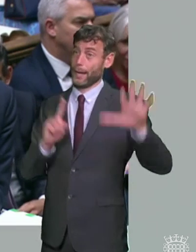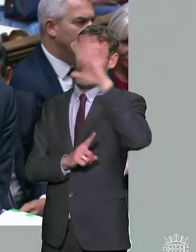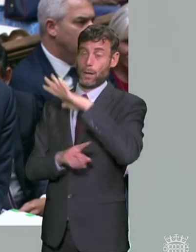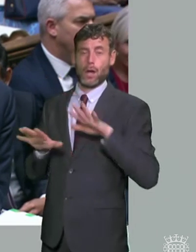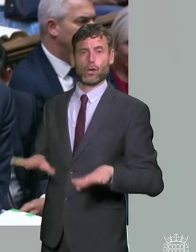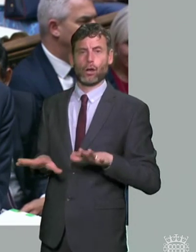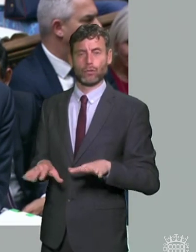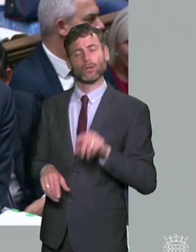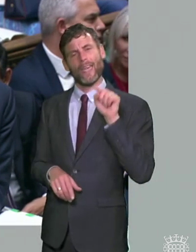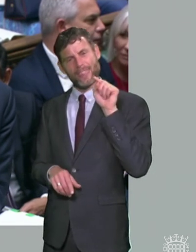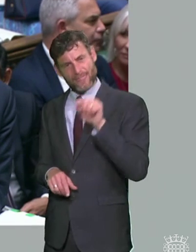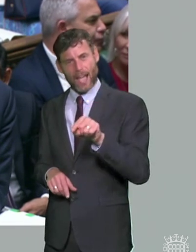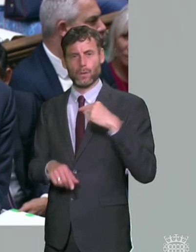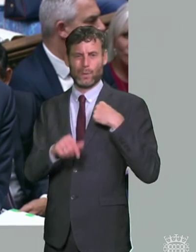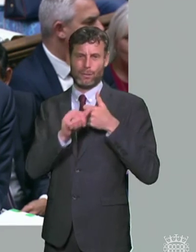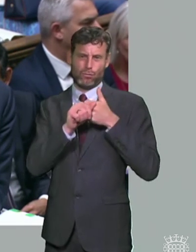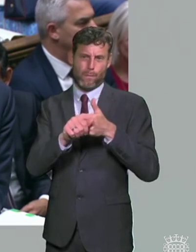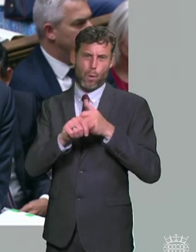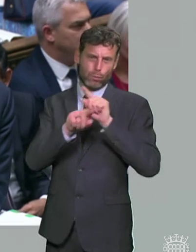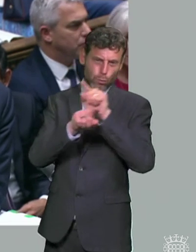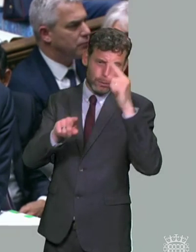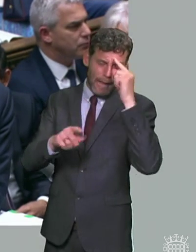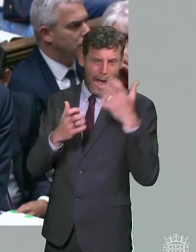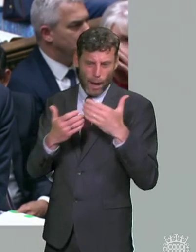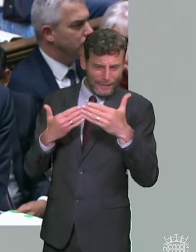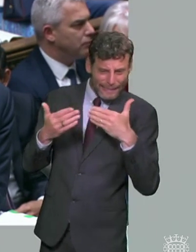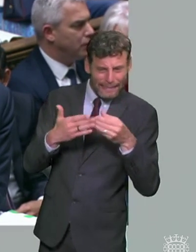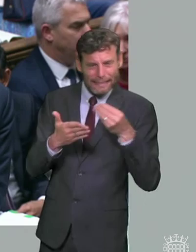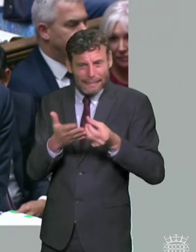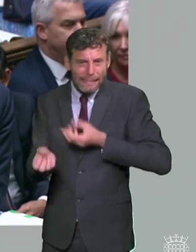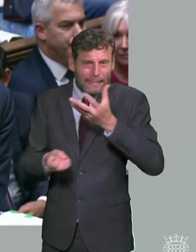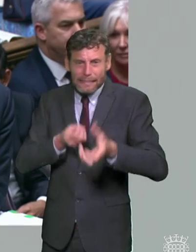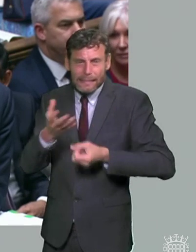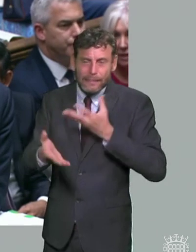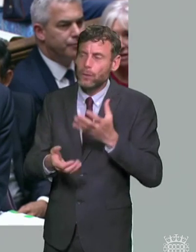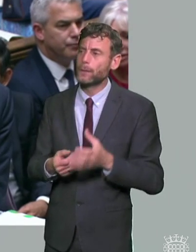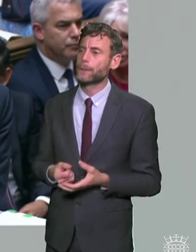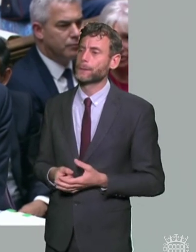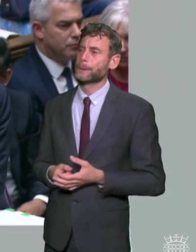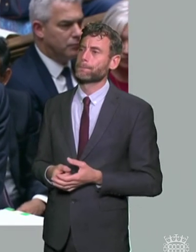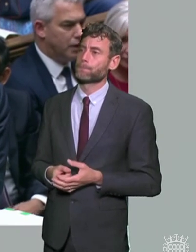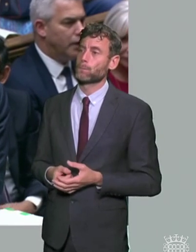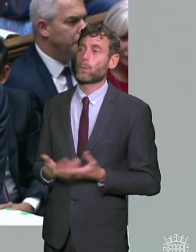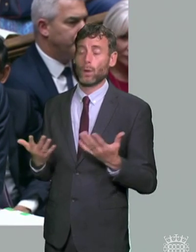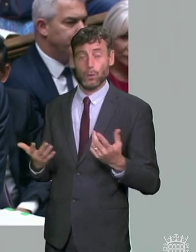That is the support we are giving right now to help people with the cost of energy.